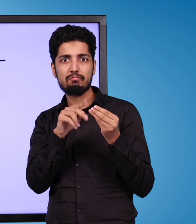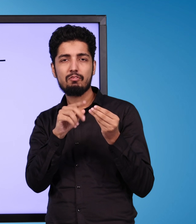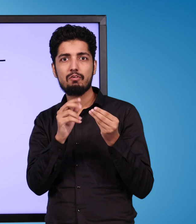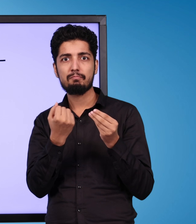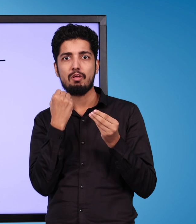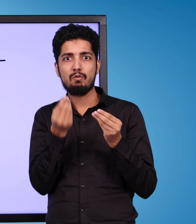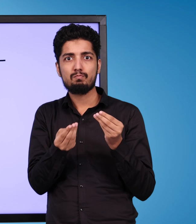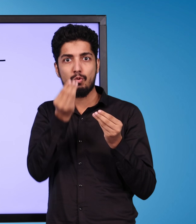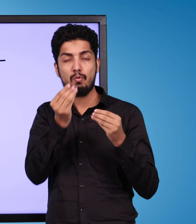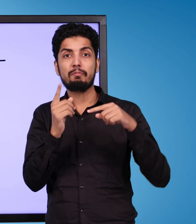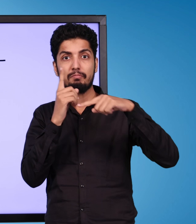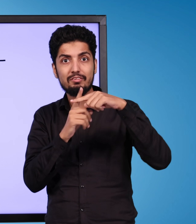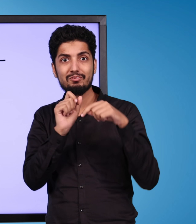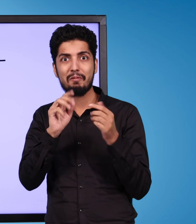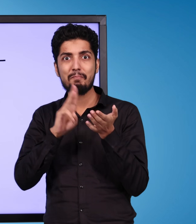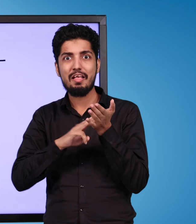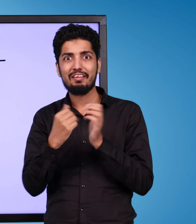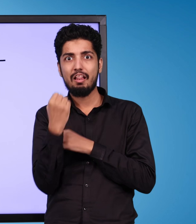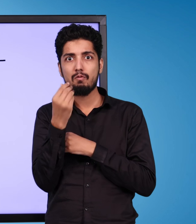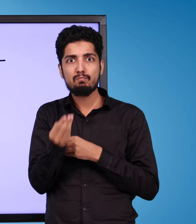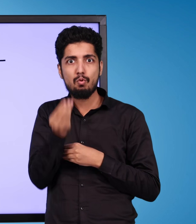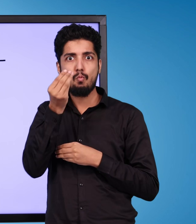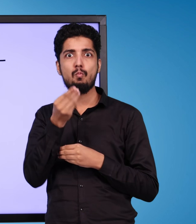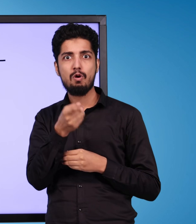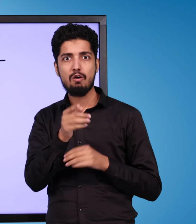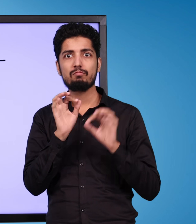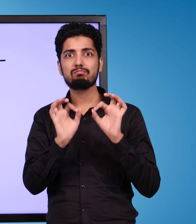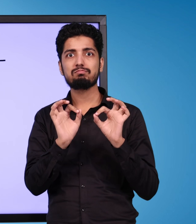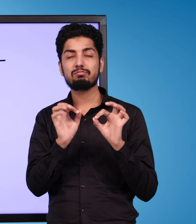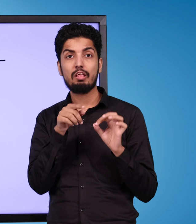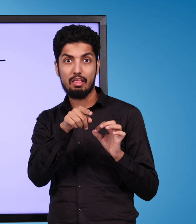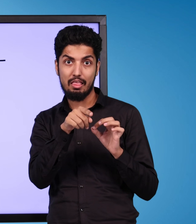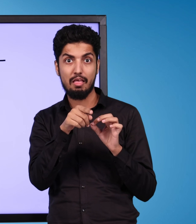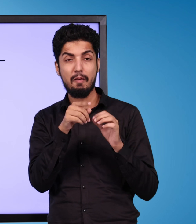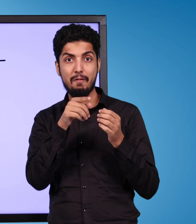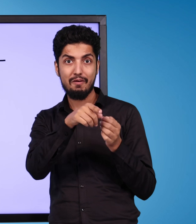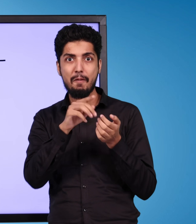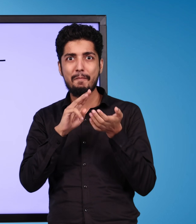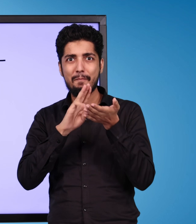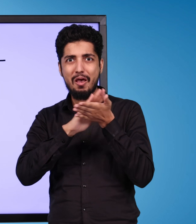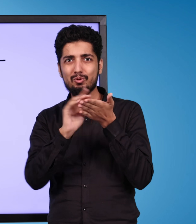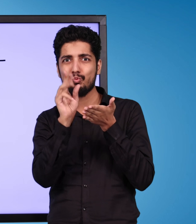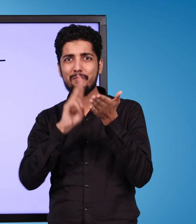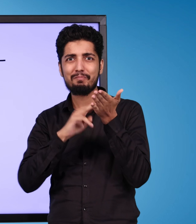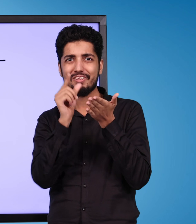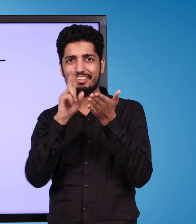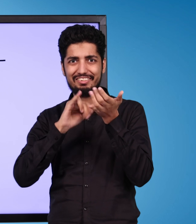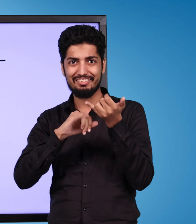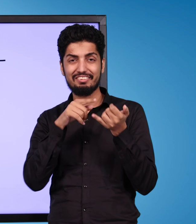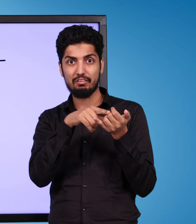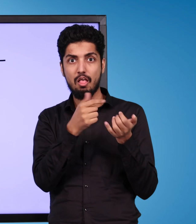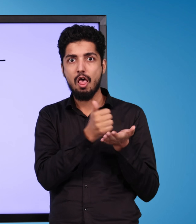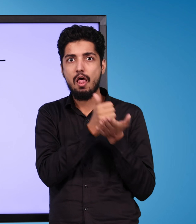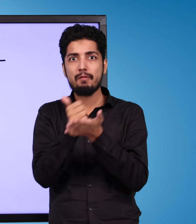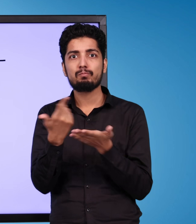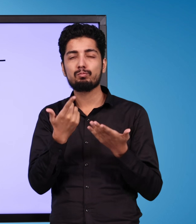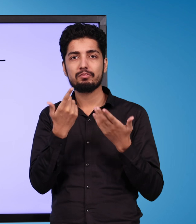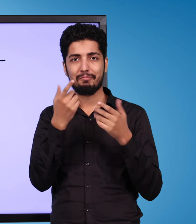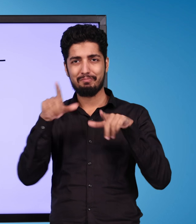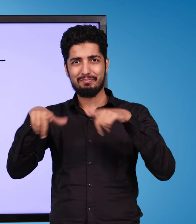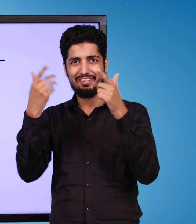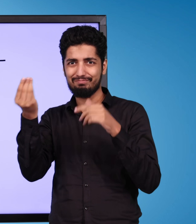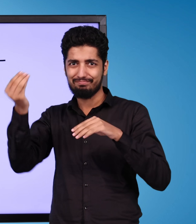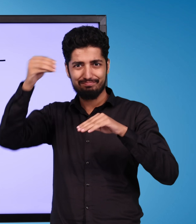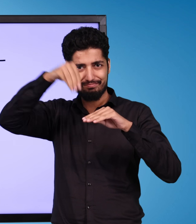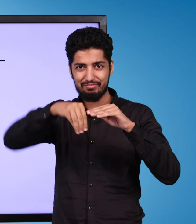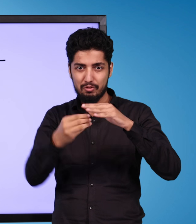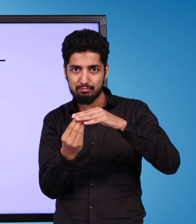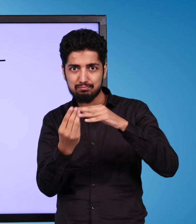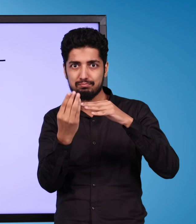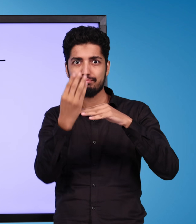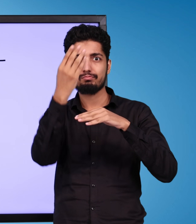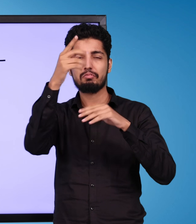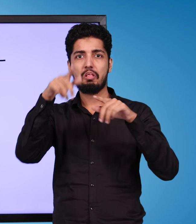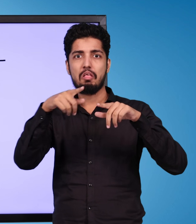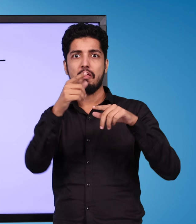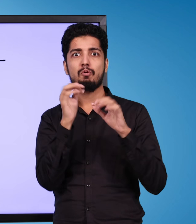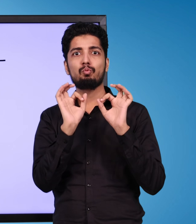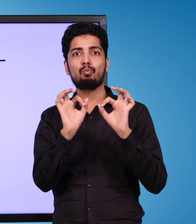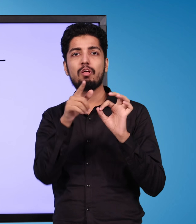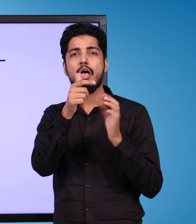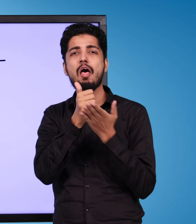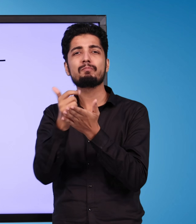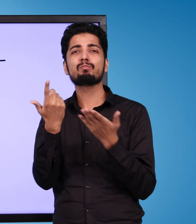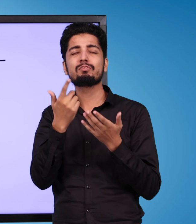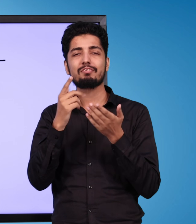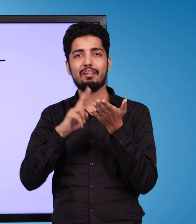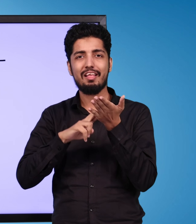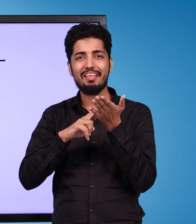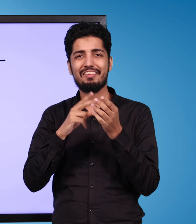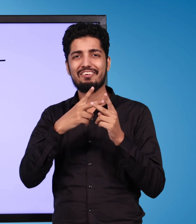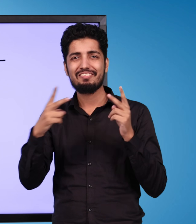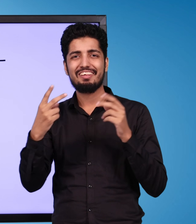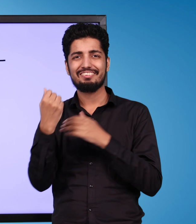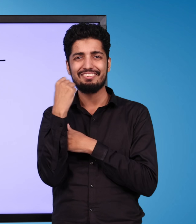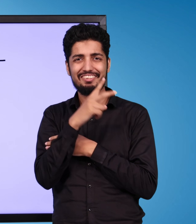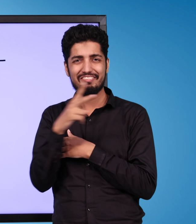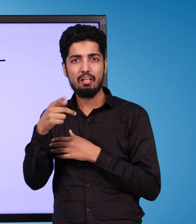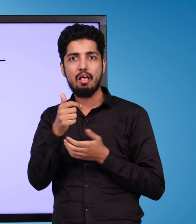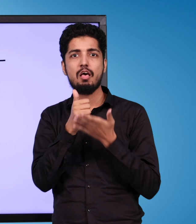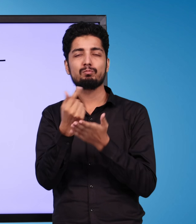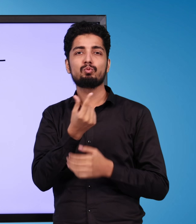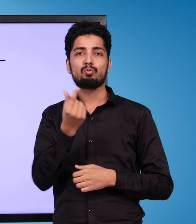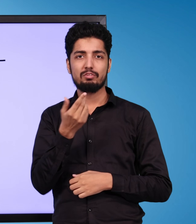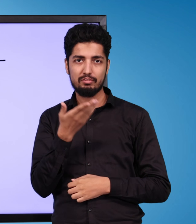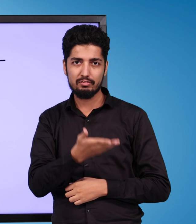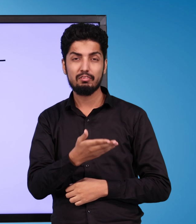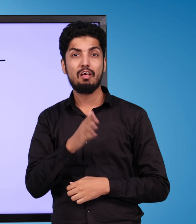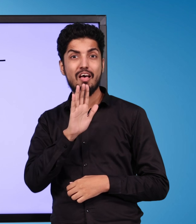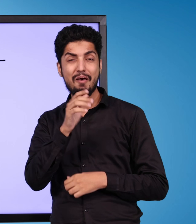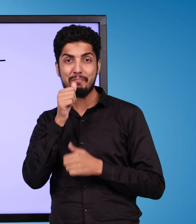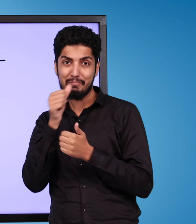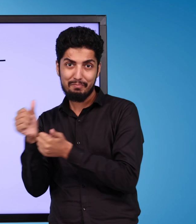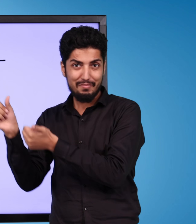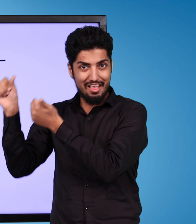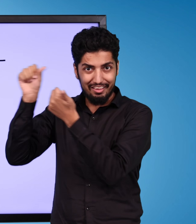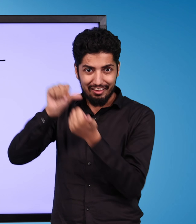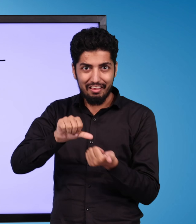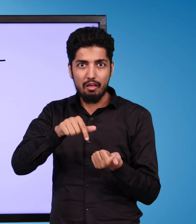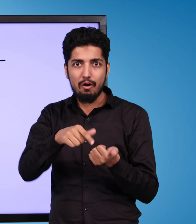The humus makes the soil fertile and provides nutrients to growing plants. This layer is generally soft, porous and can retain more water. It is called the topsoil or the A- horizon.